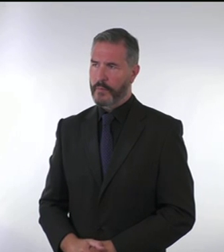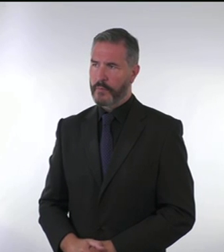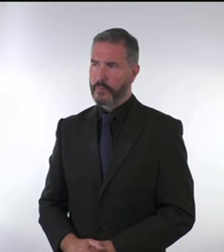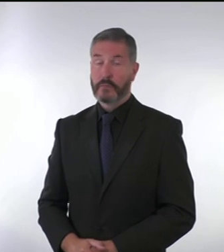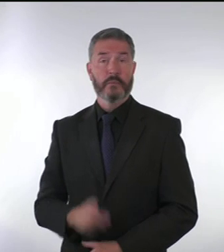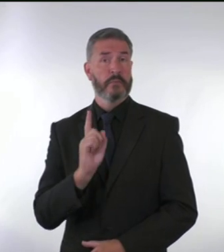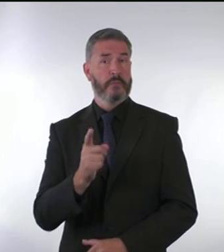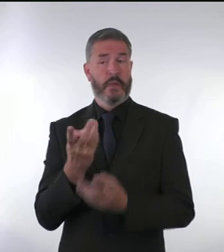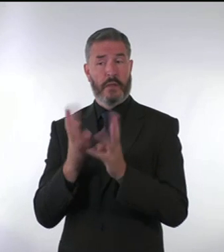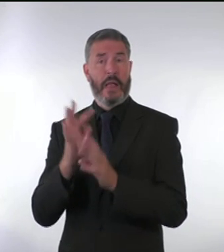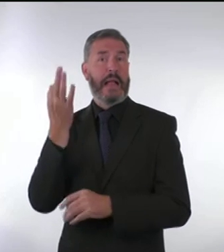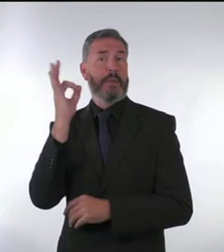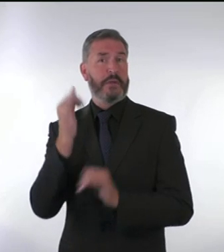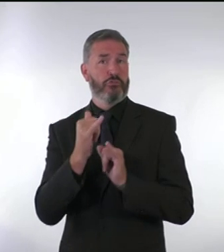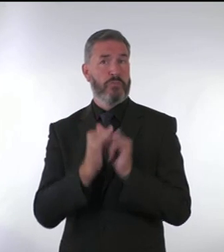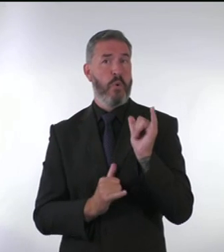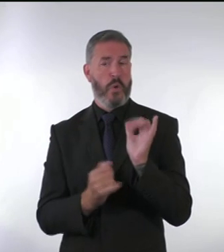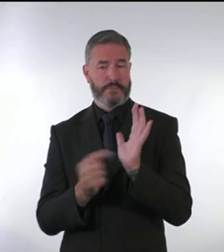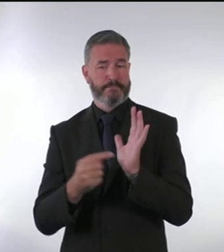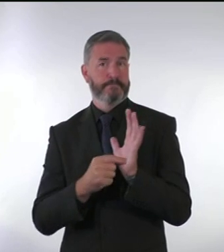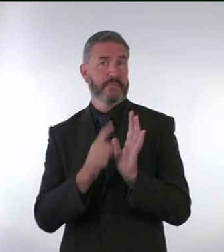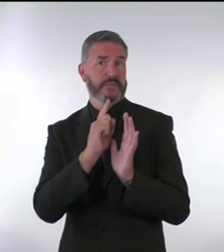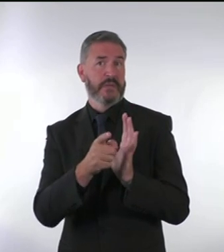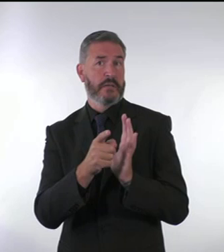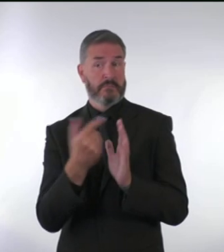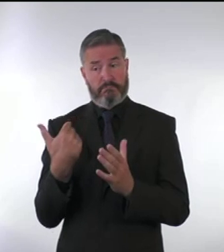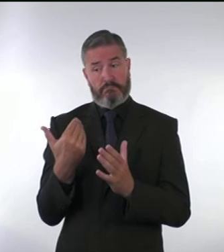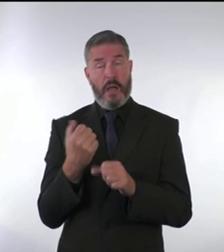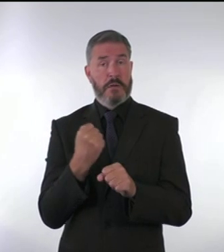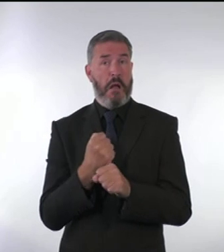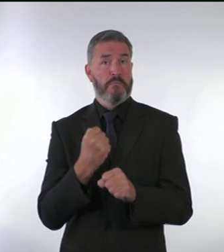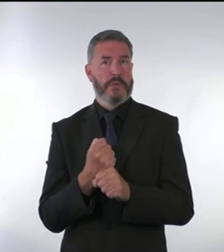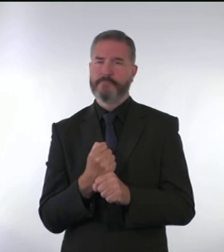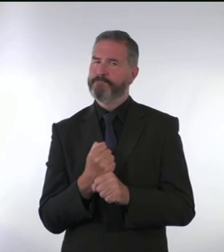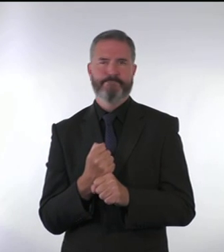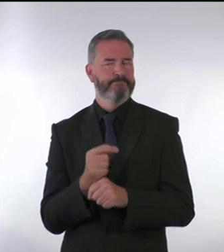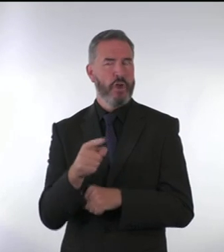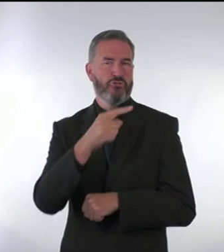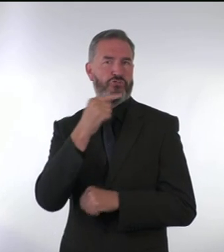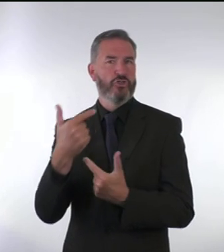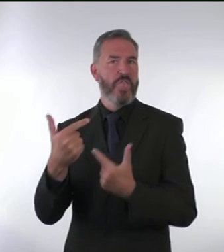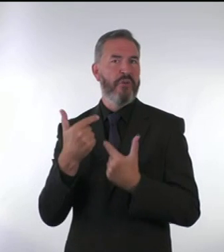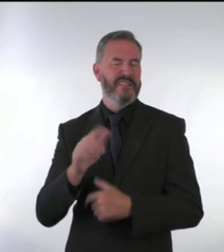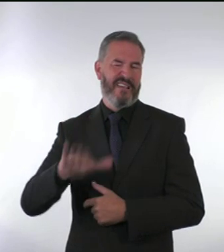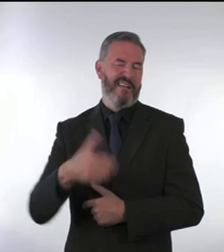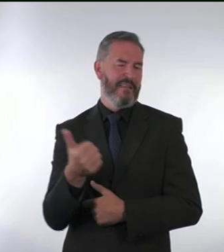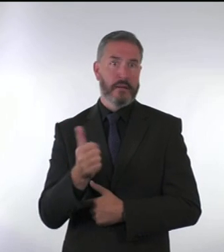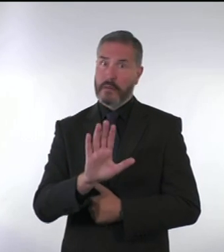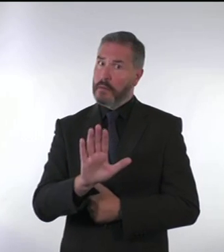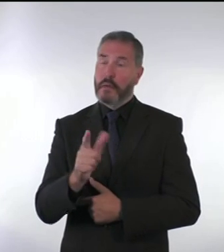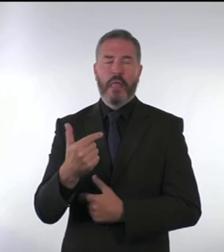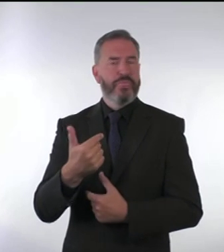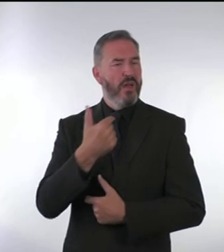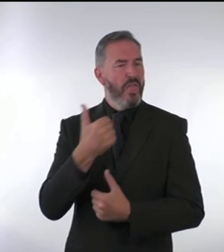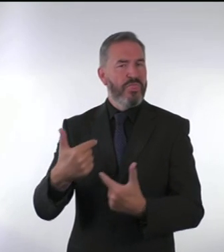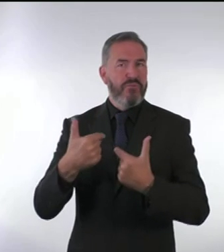The report was very clear that until recently the Government badly underestimated the Russian threat and the response that it required.